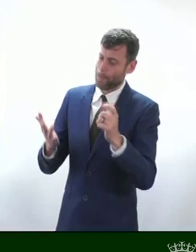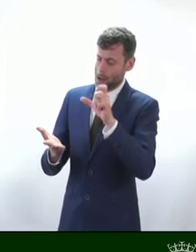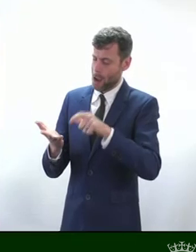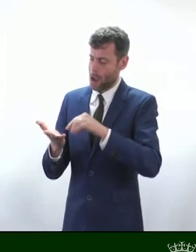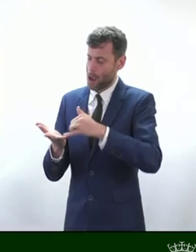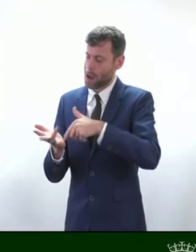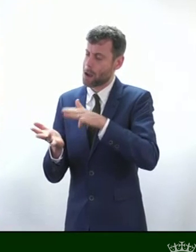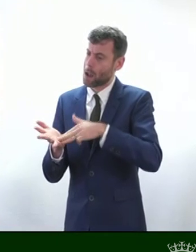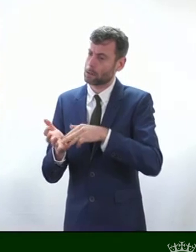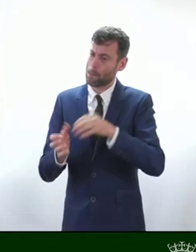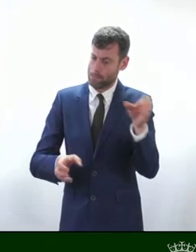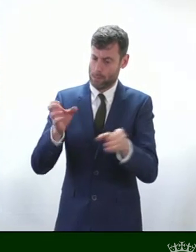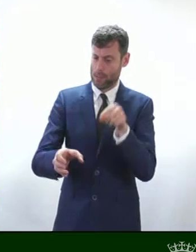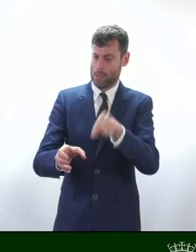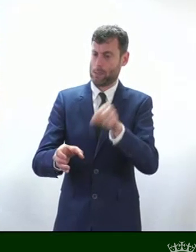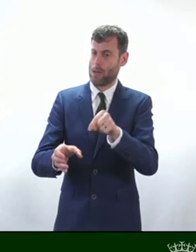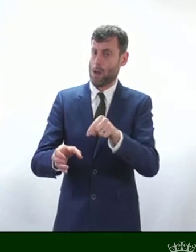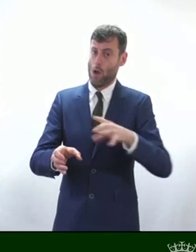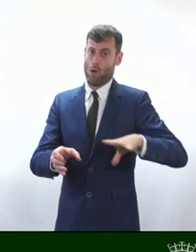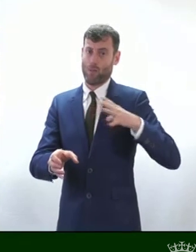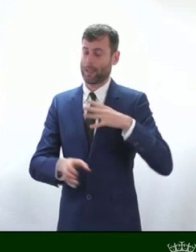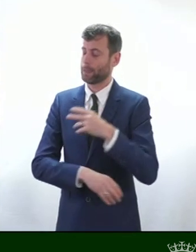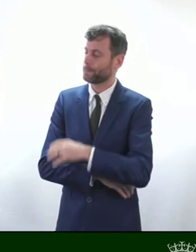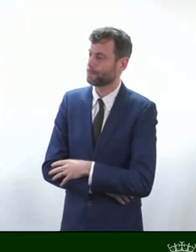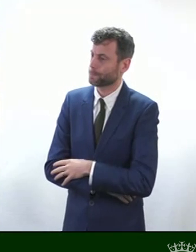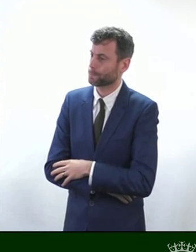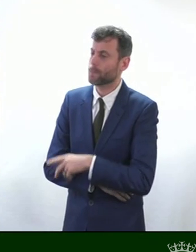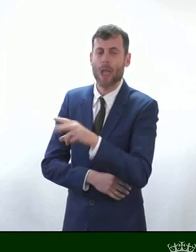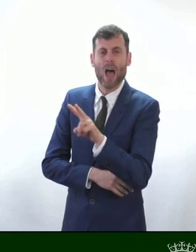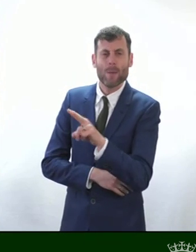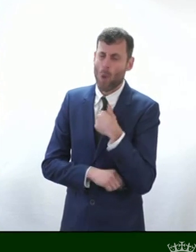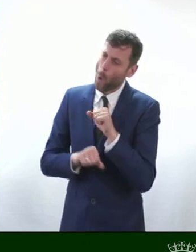It is wonderful to get to the end of that question. I can tell the right hon.